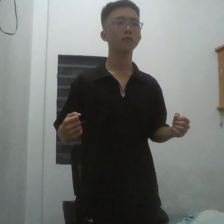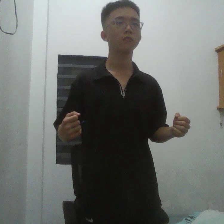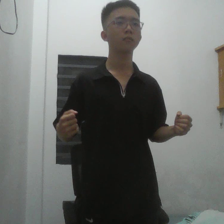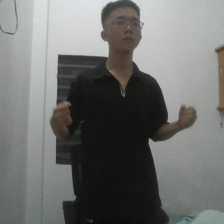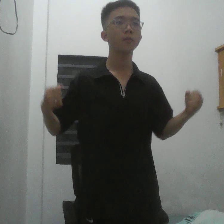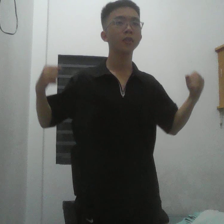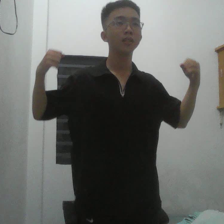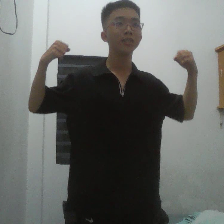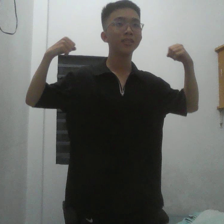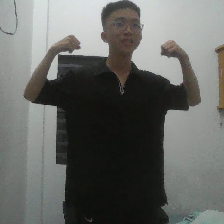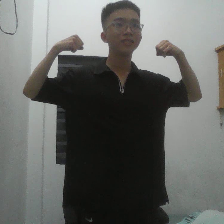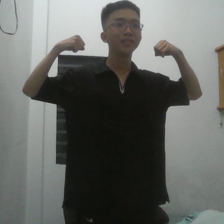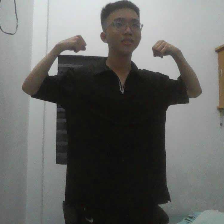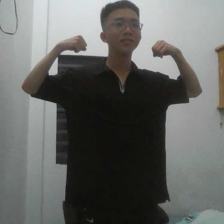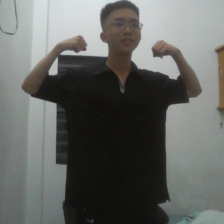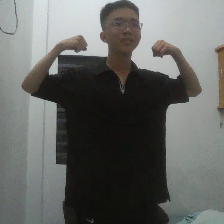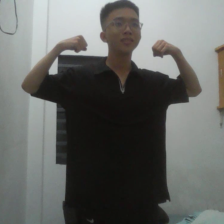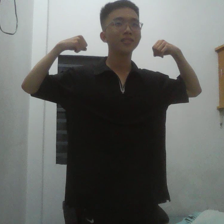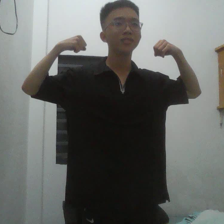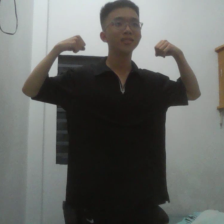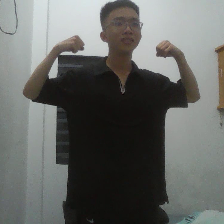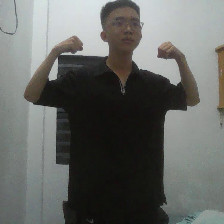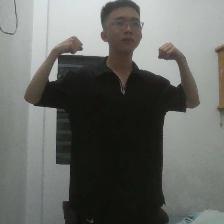minh khoe